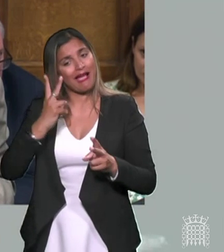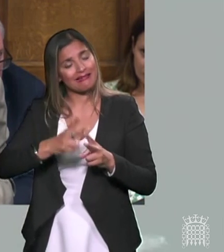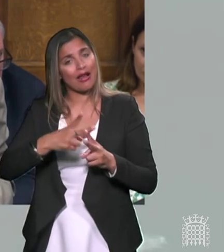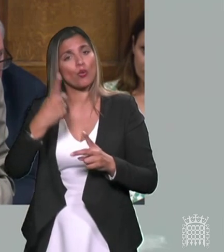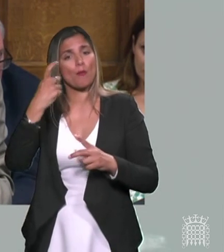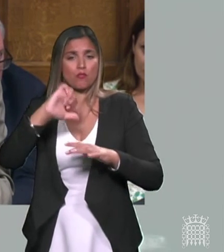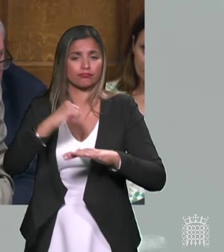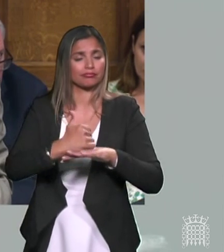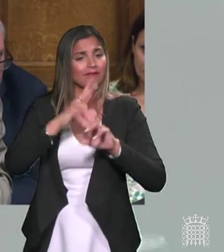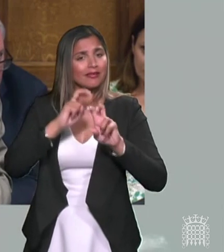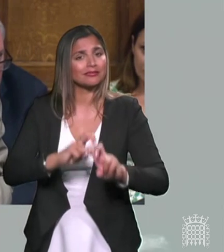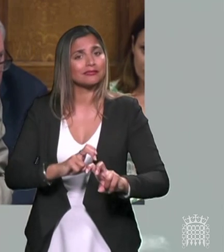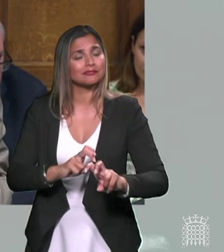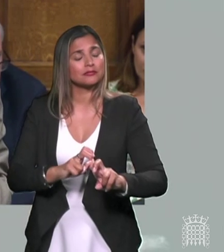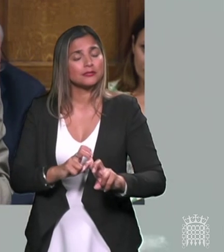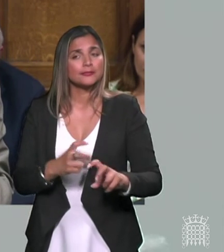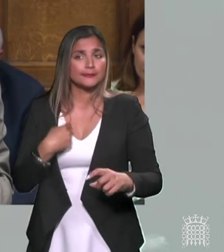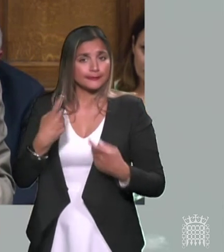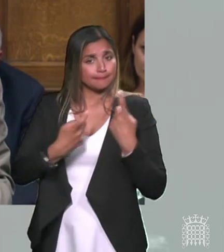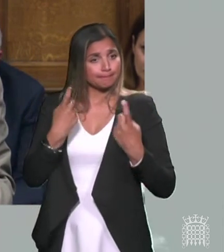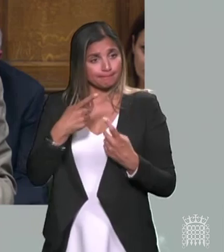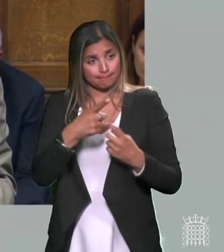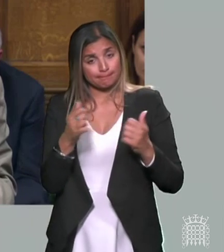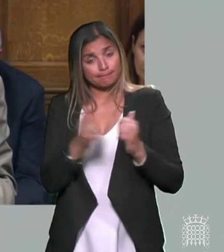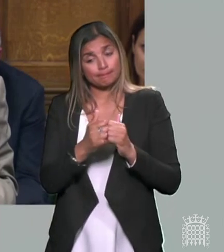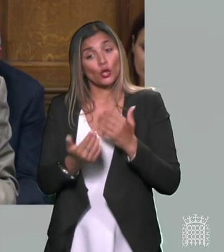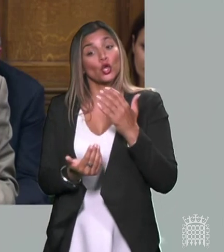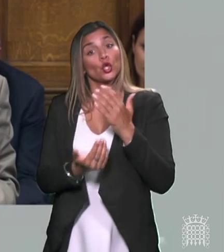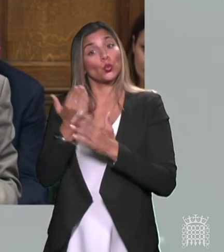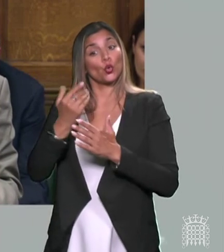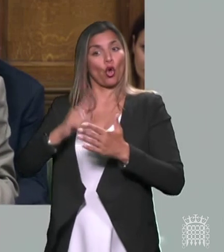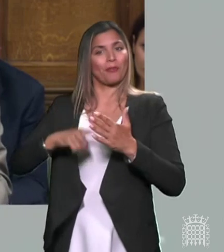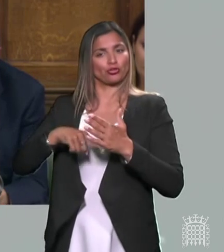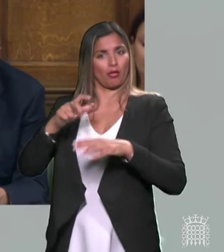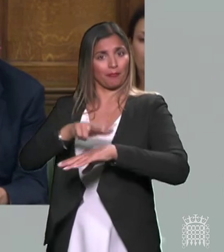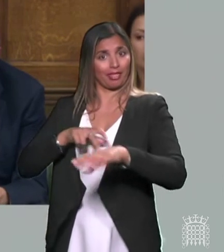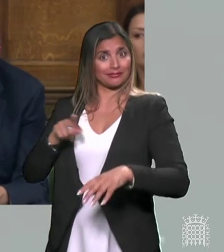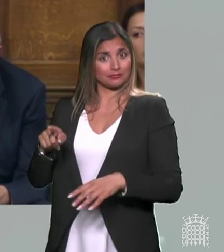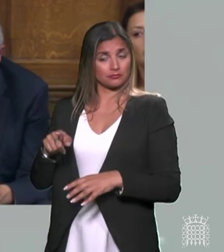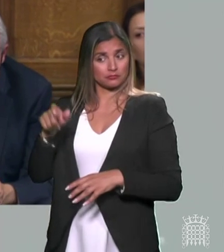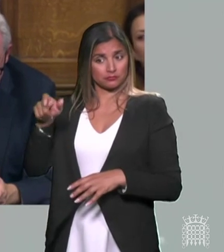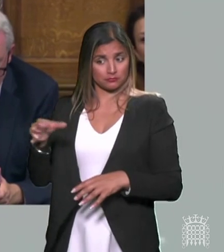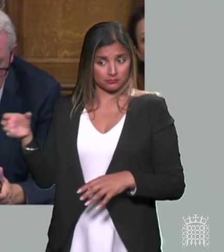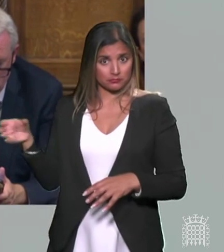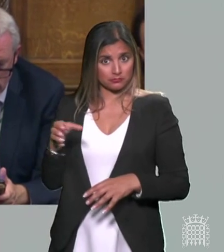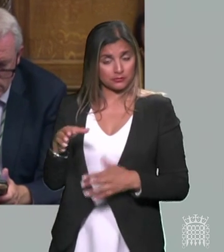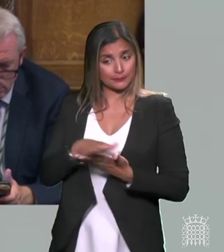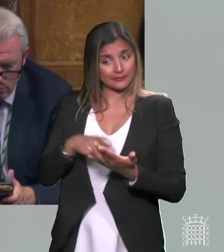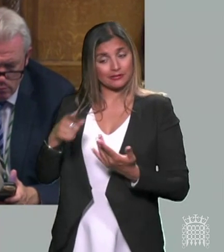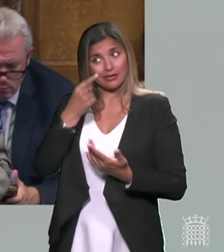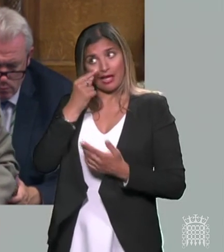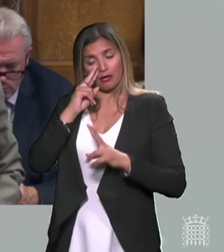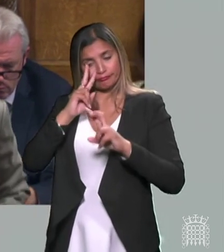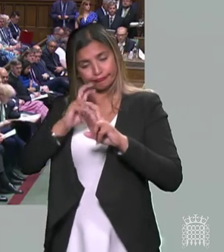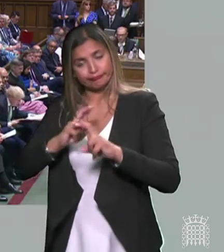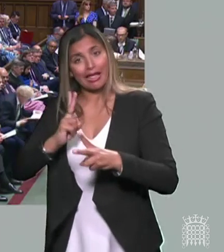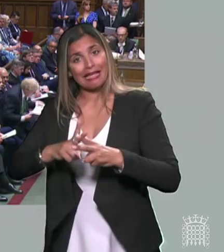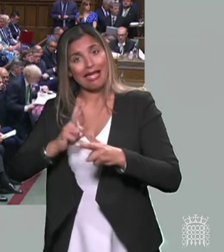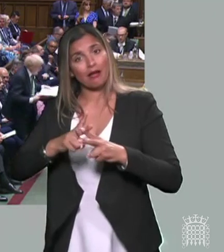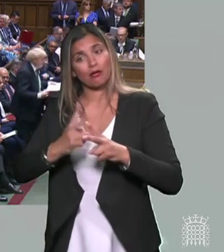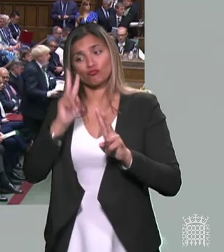Does the Prime Minister agree that the appointment of the new Metropolitan Police Commissioner provides an opportunity to re-examine the events of that time?